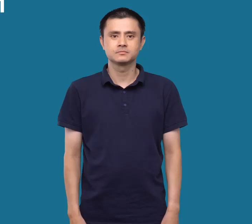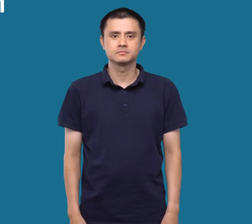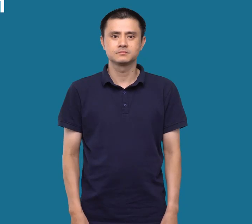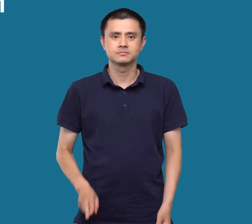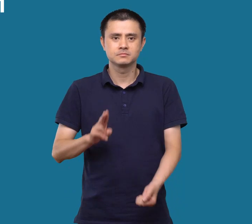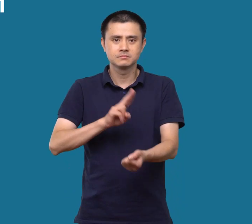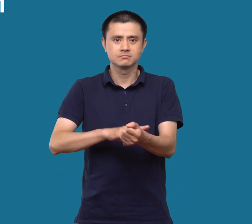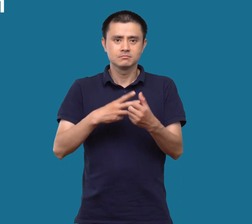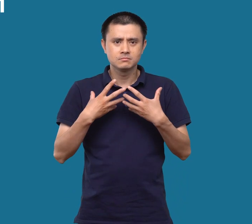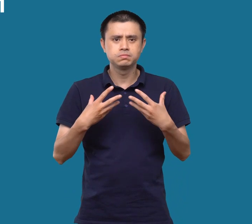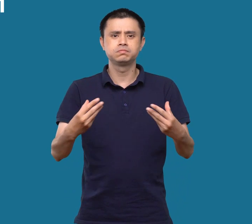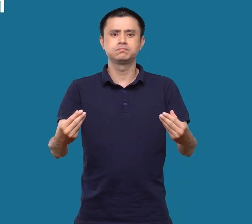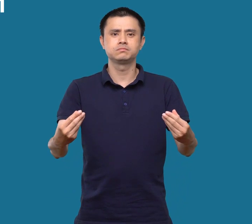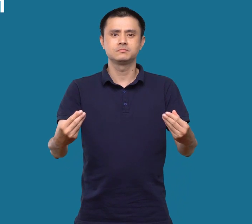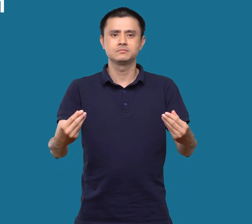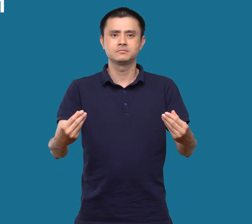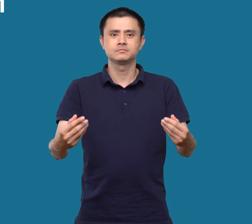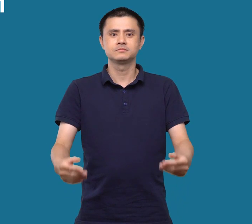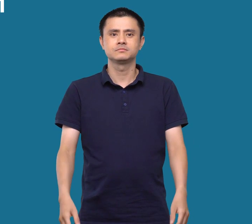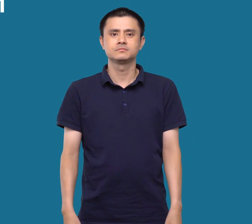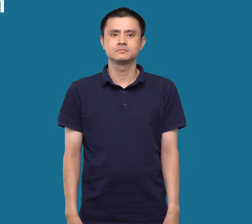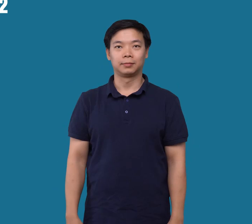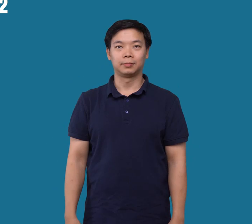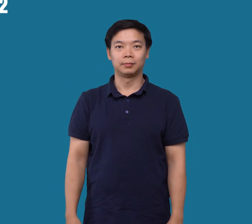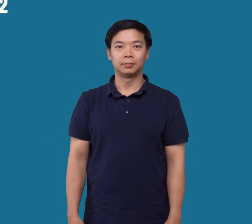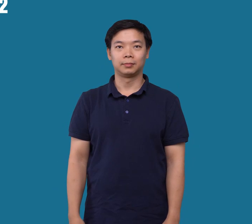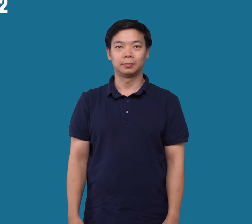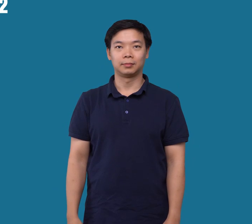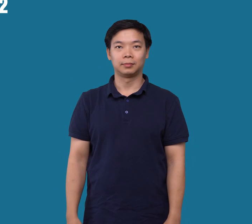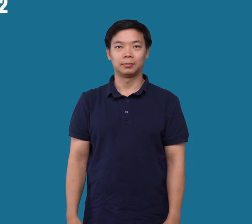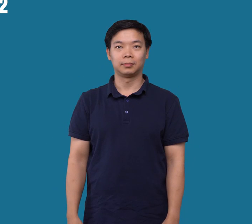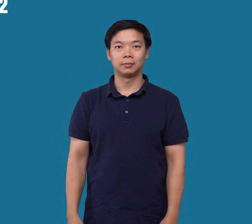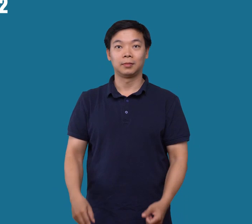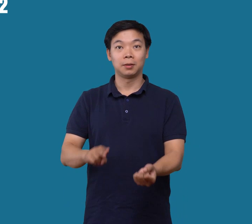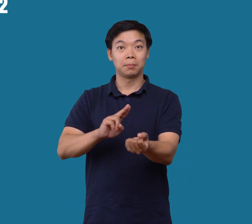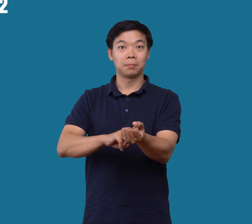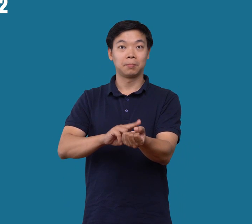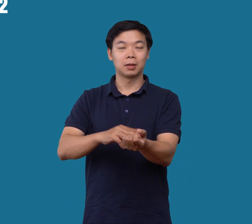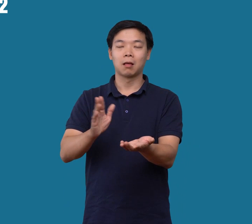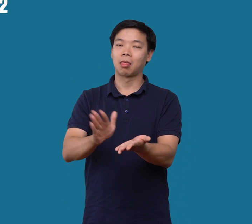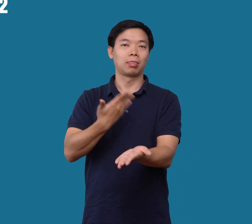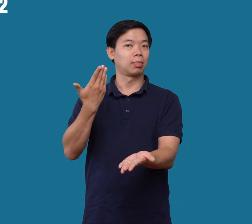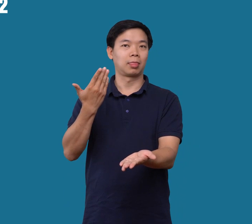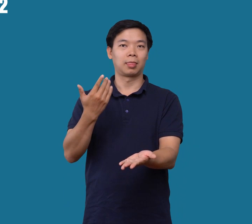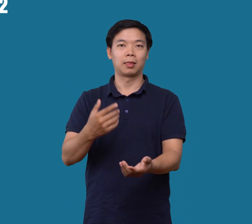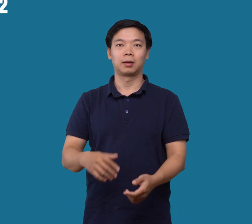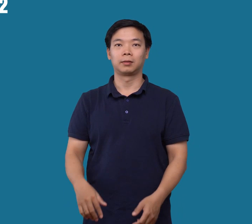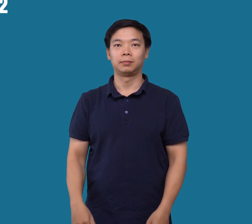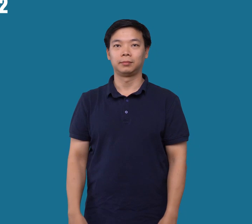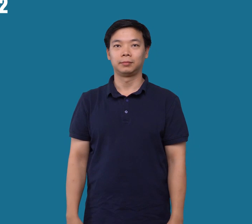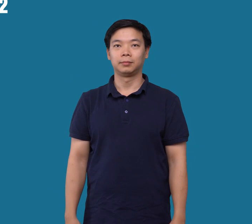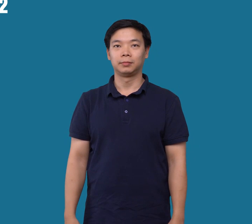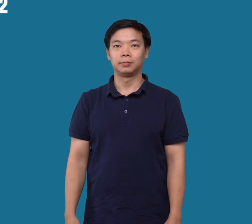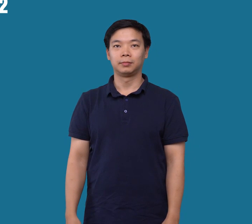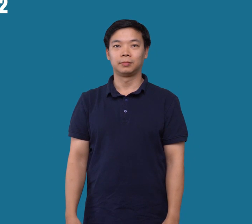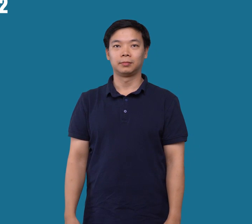khỏi bệnh